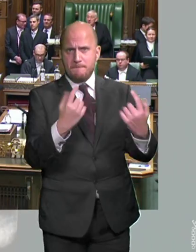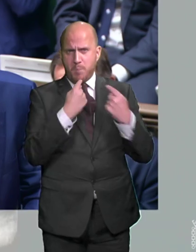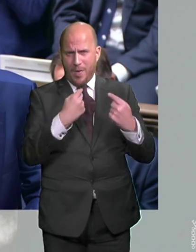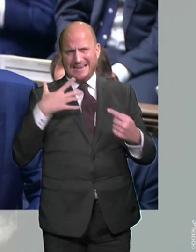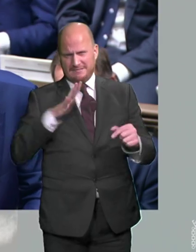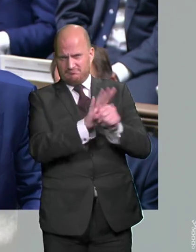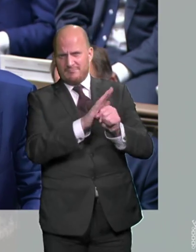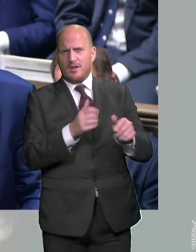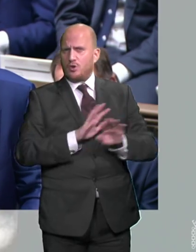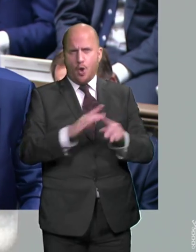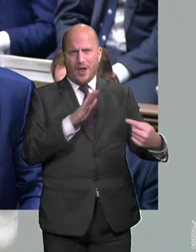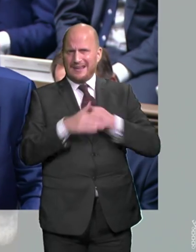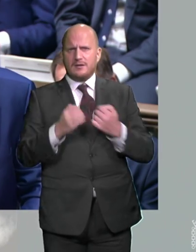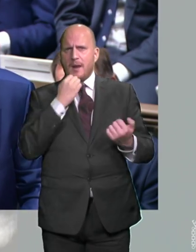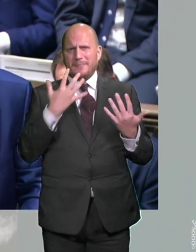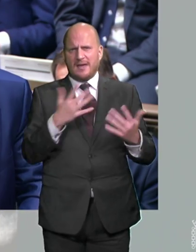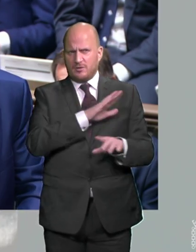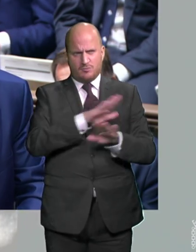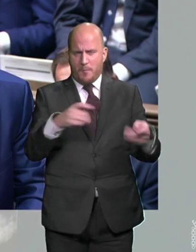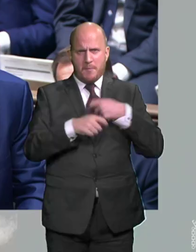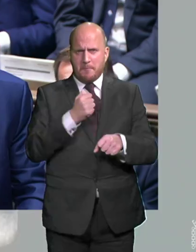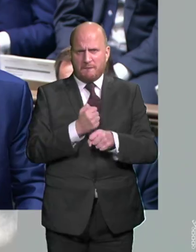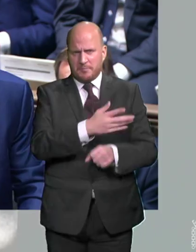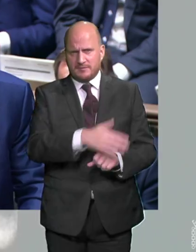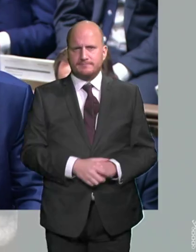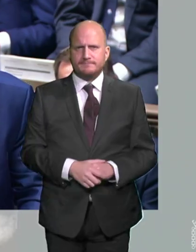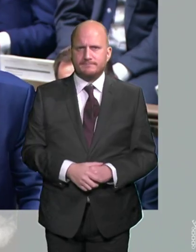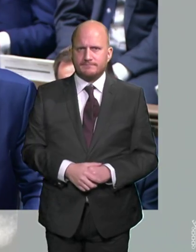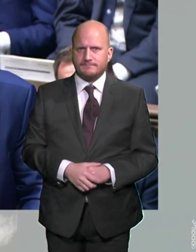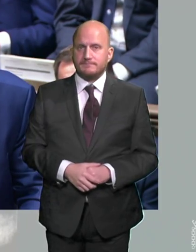My honourable Friend is absolutely right.